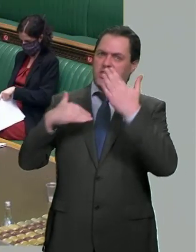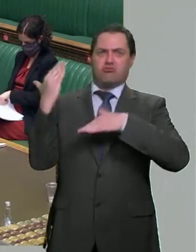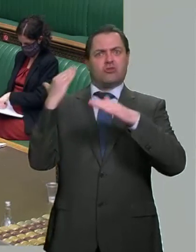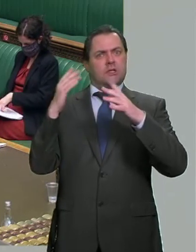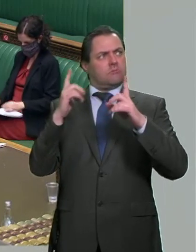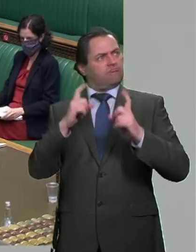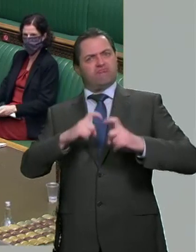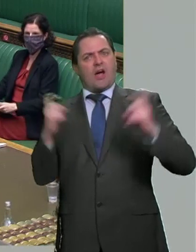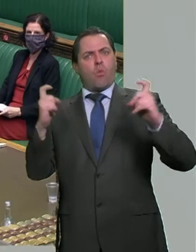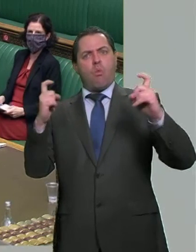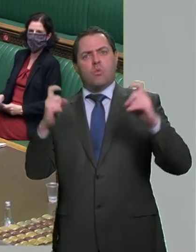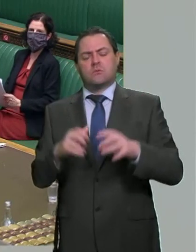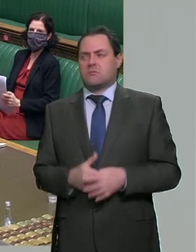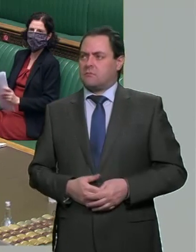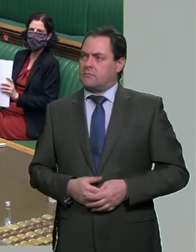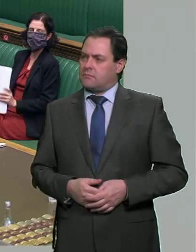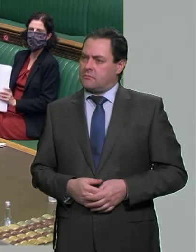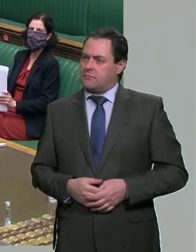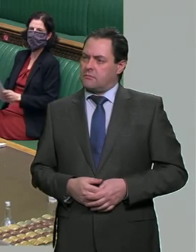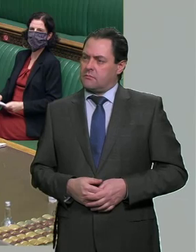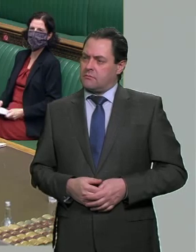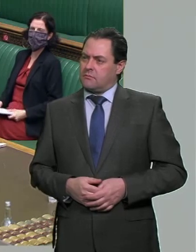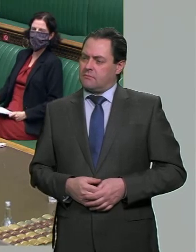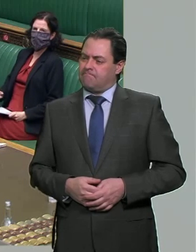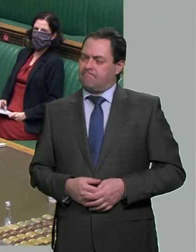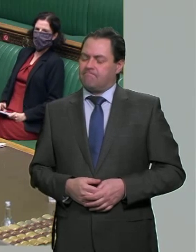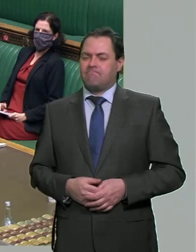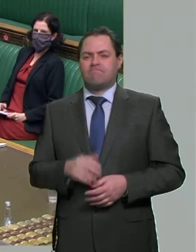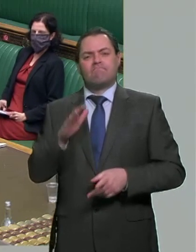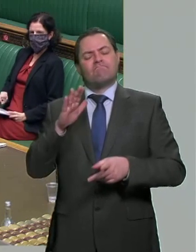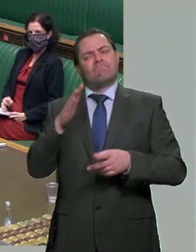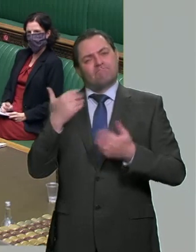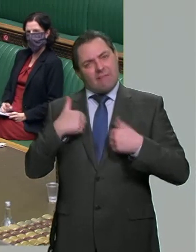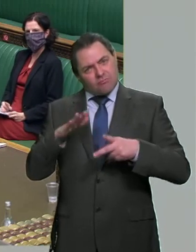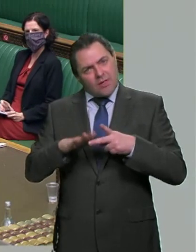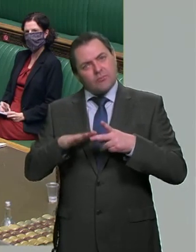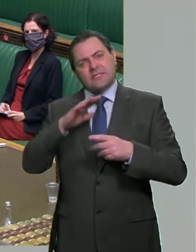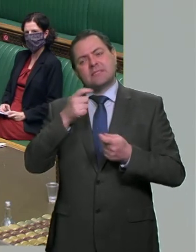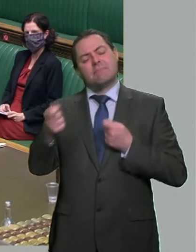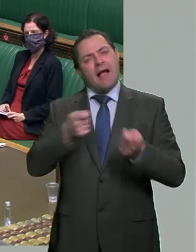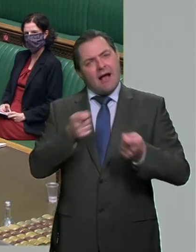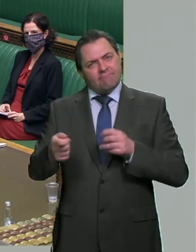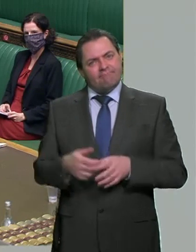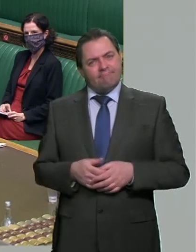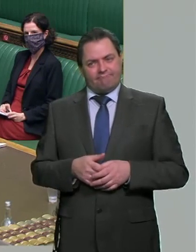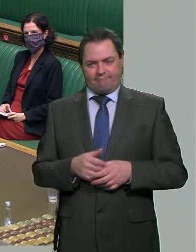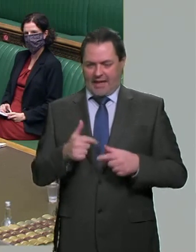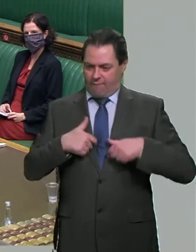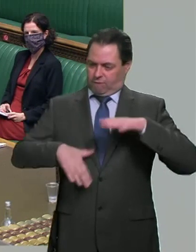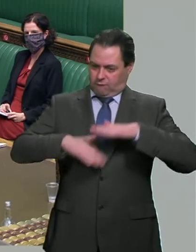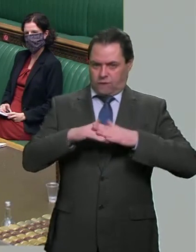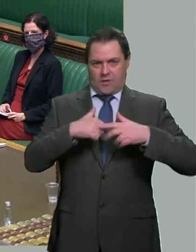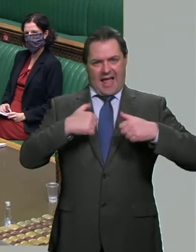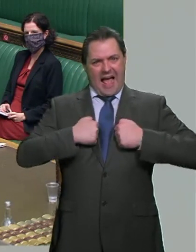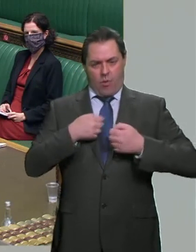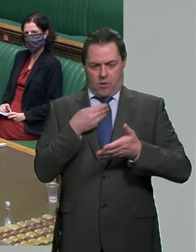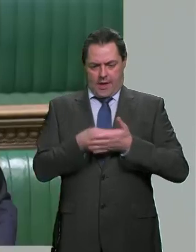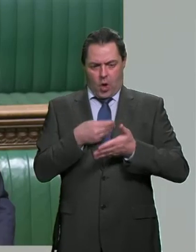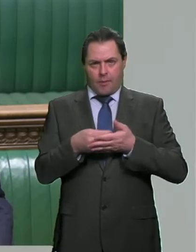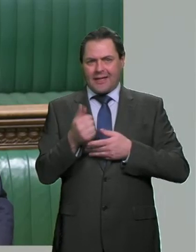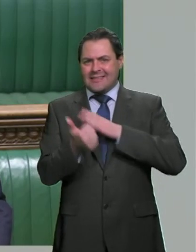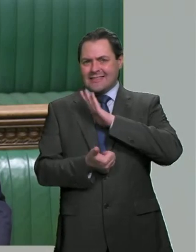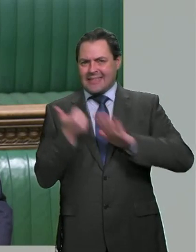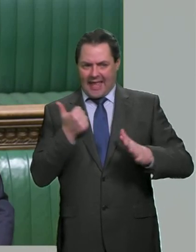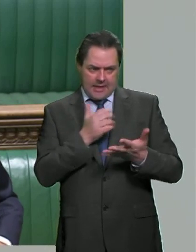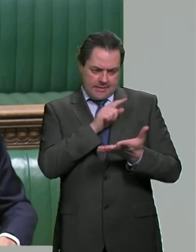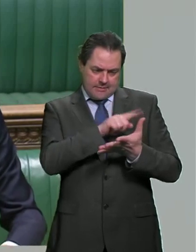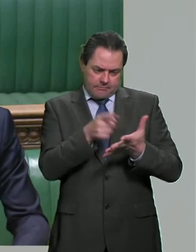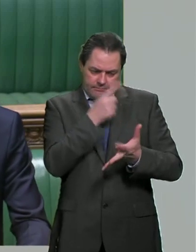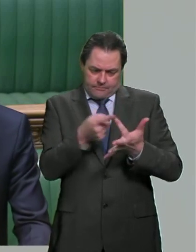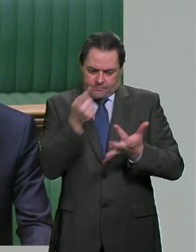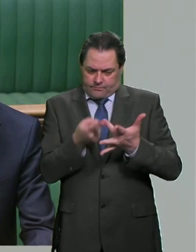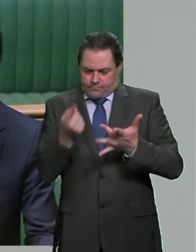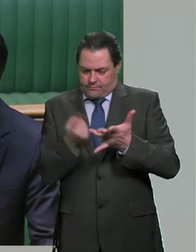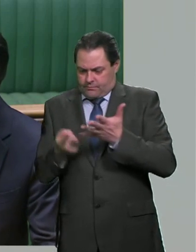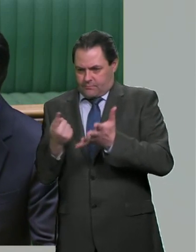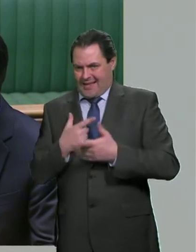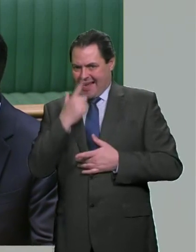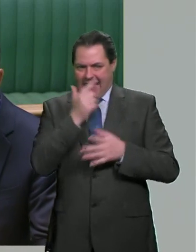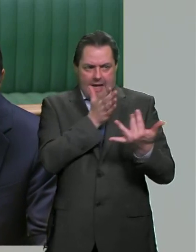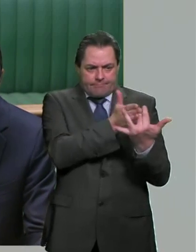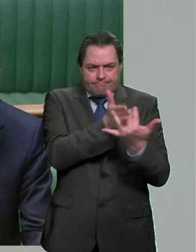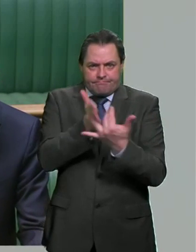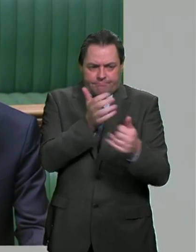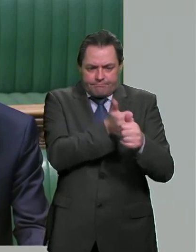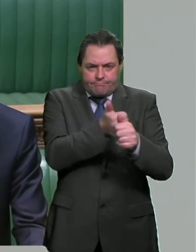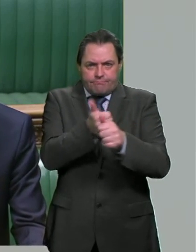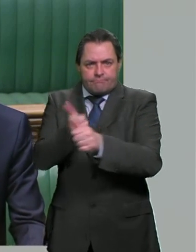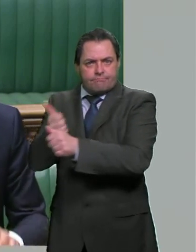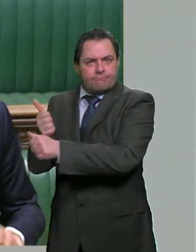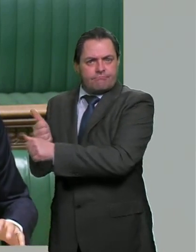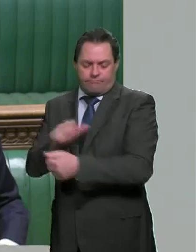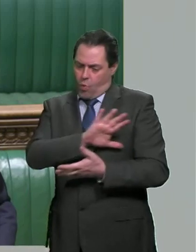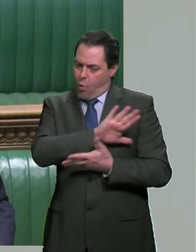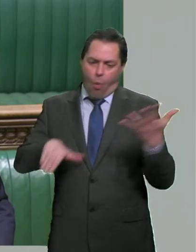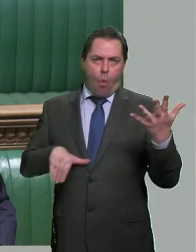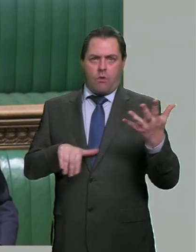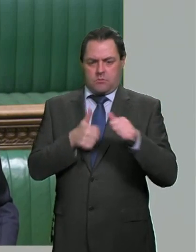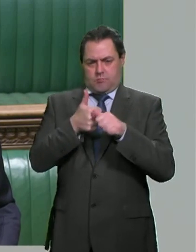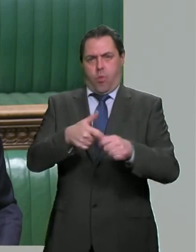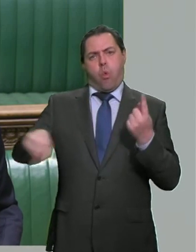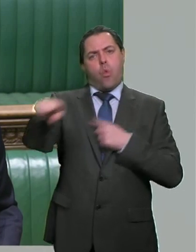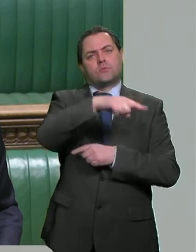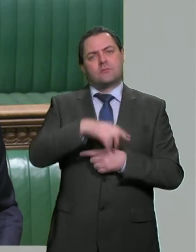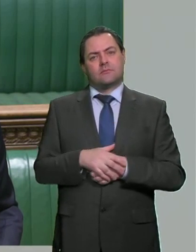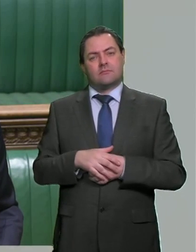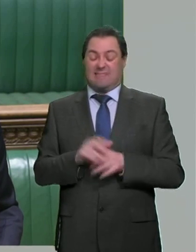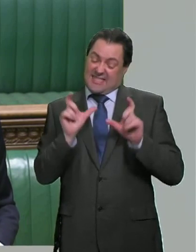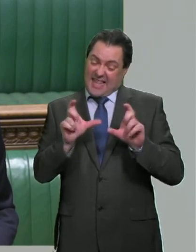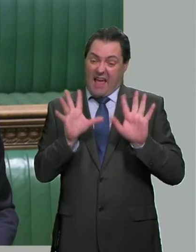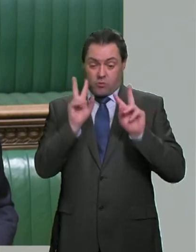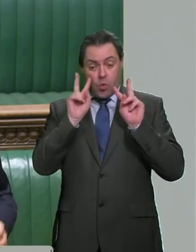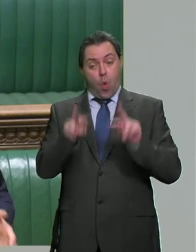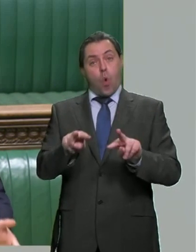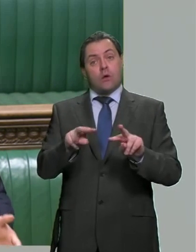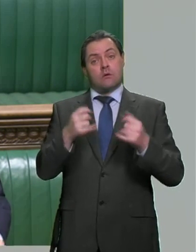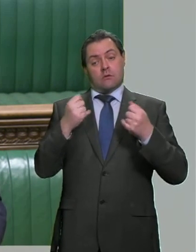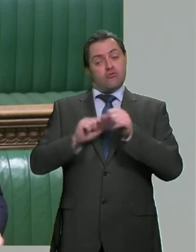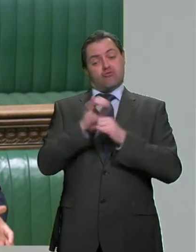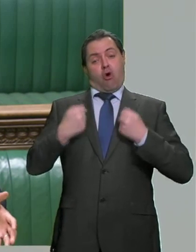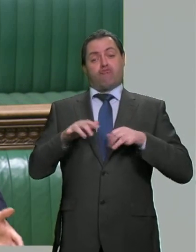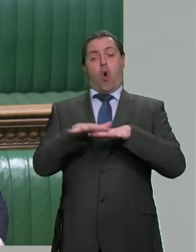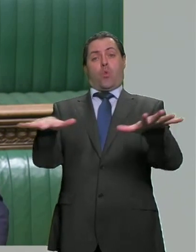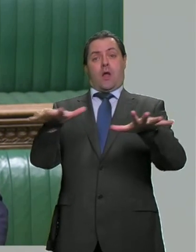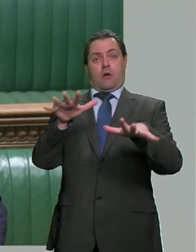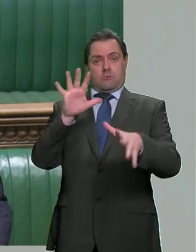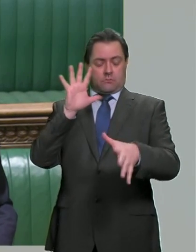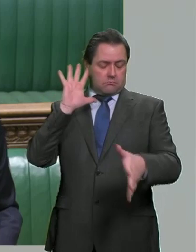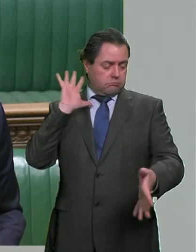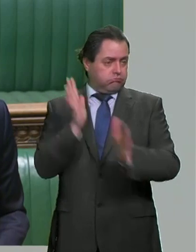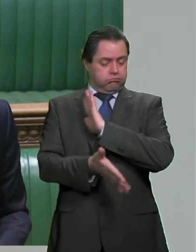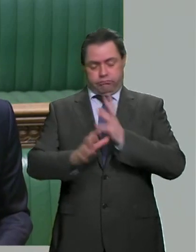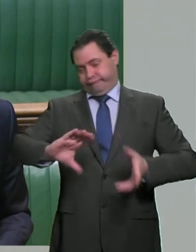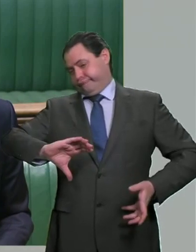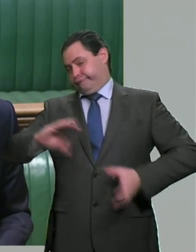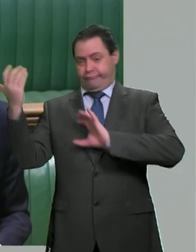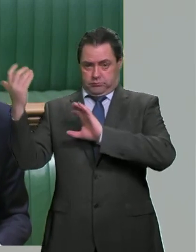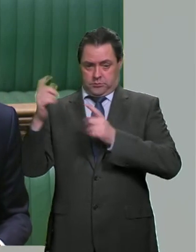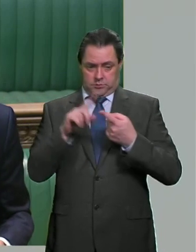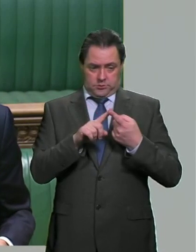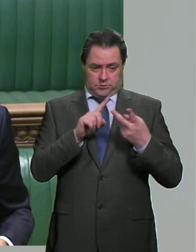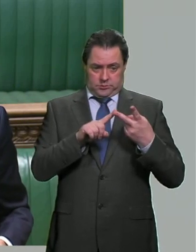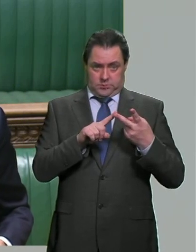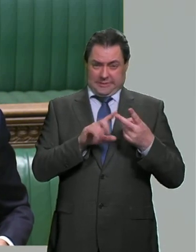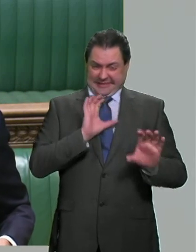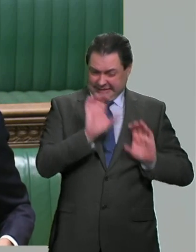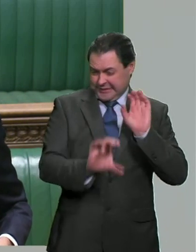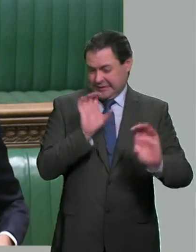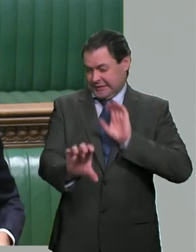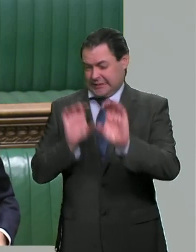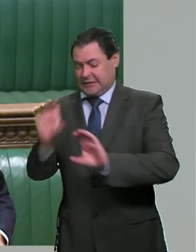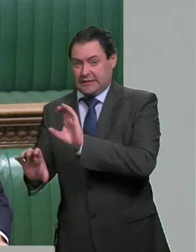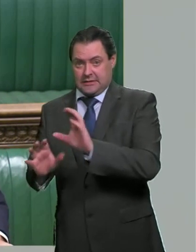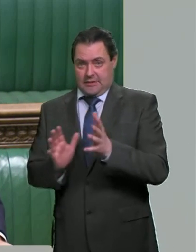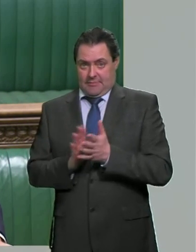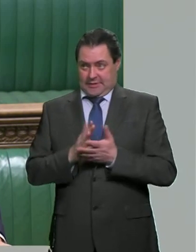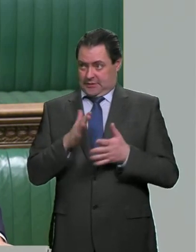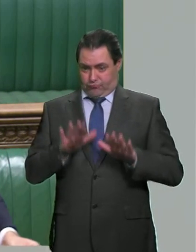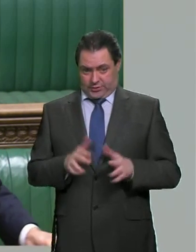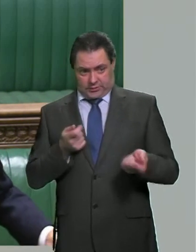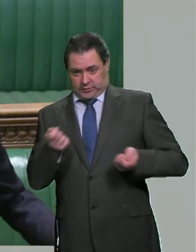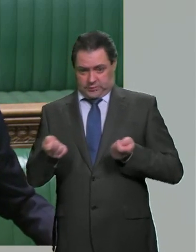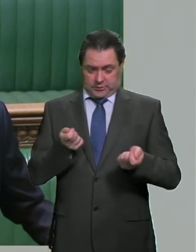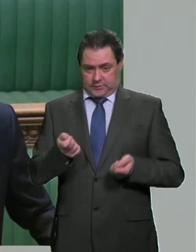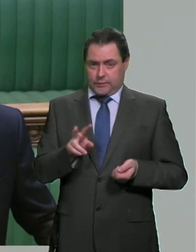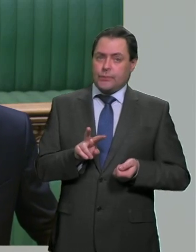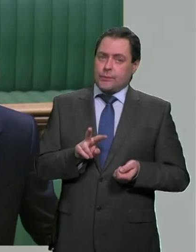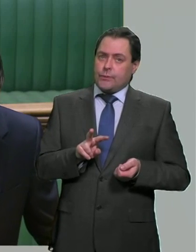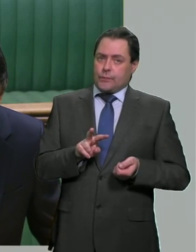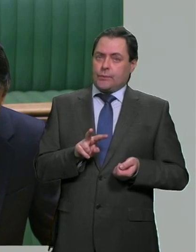We are using the full measure of our fiscal firepower to protect the jobs and livelihoods of the British people, but the damage done by coronavirus, combined with a level of support unimaginable only 12 months ago, has created huge challenges for our public finances.